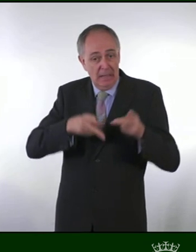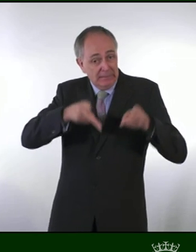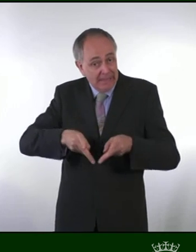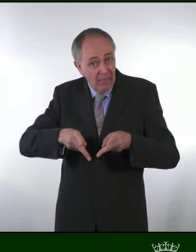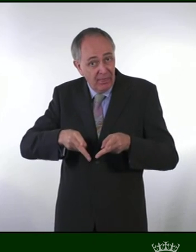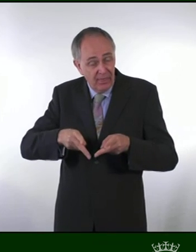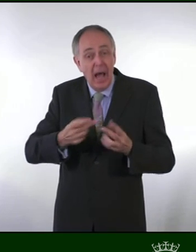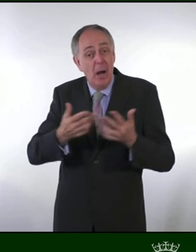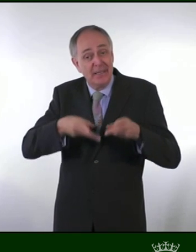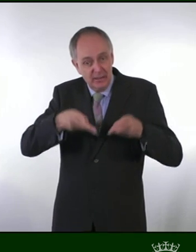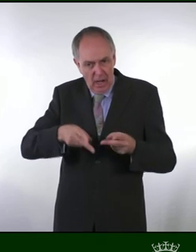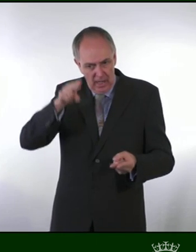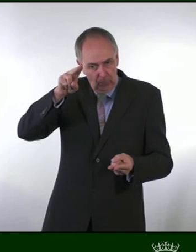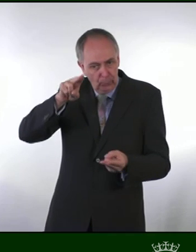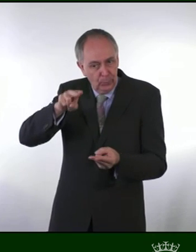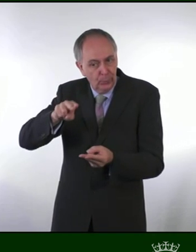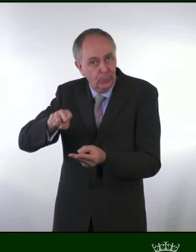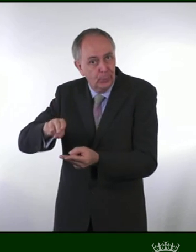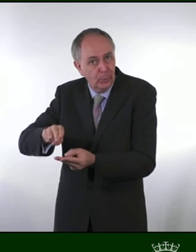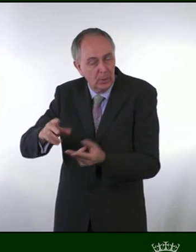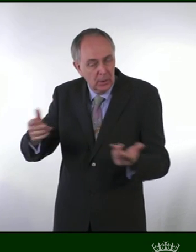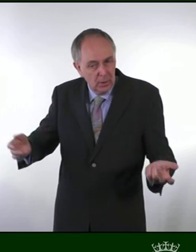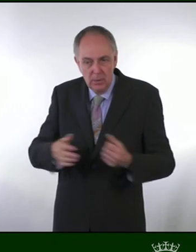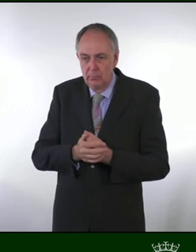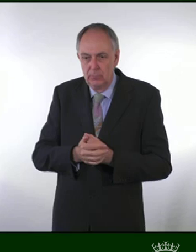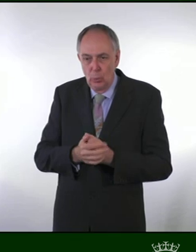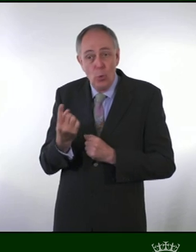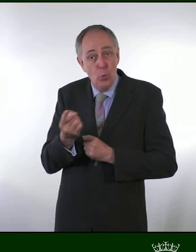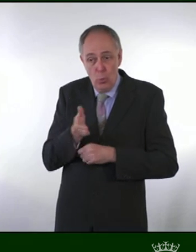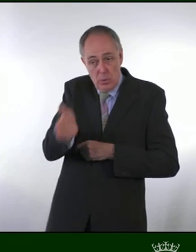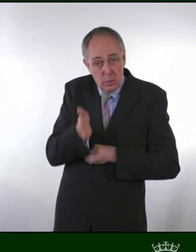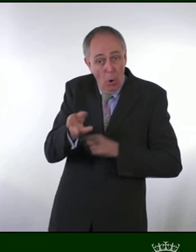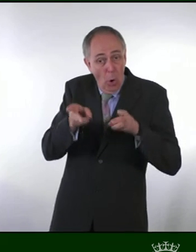We are now seeing far fewer hospital admissions.